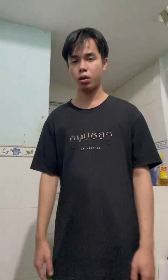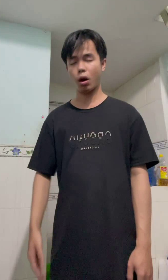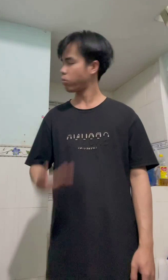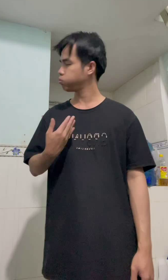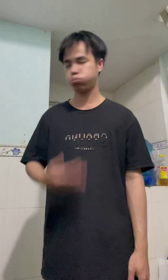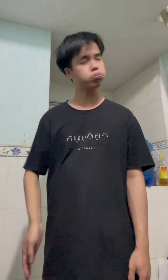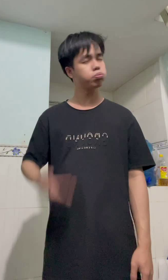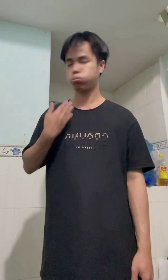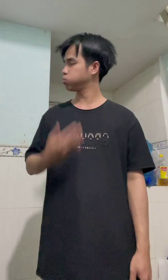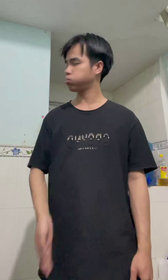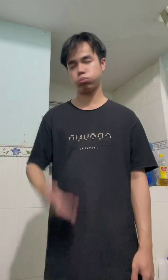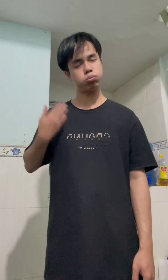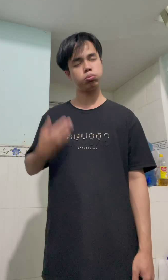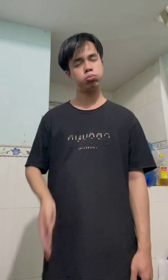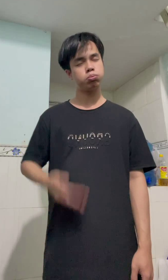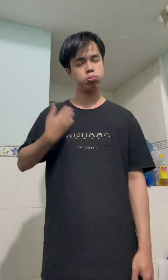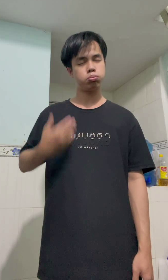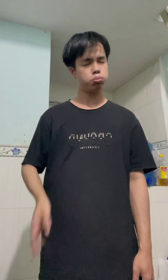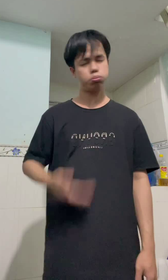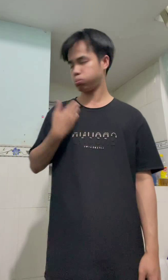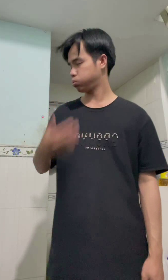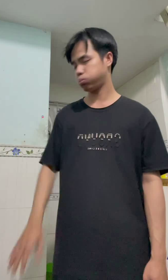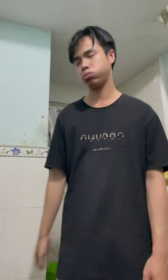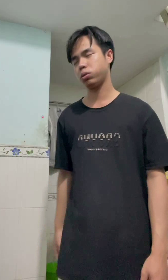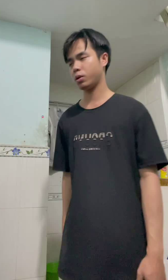nong